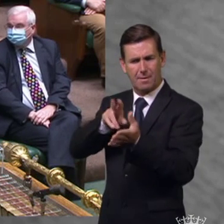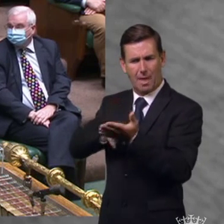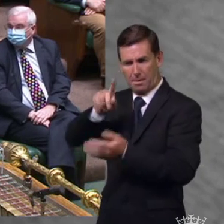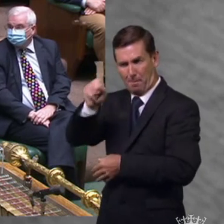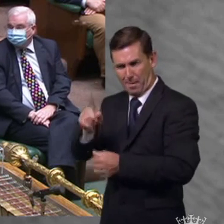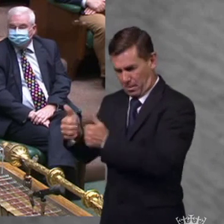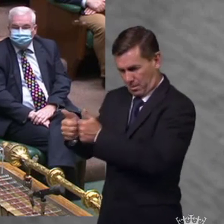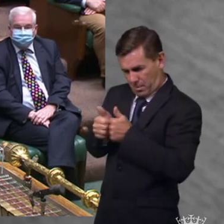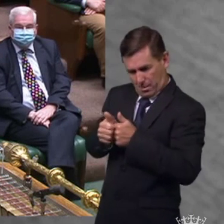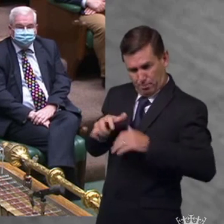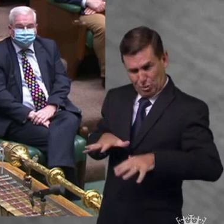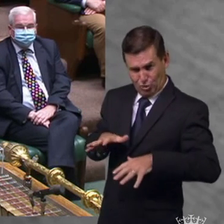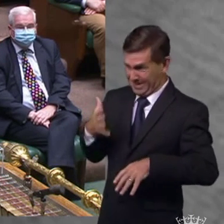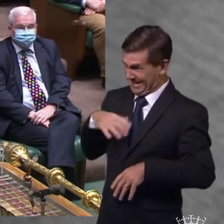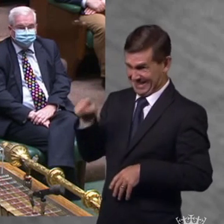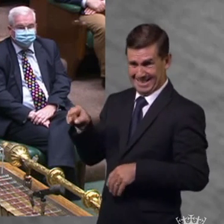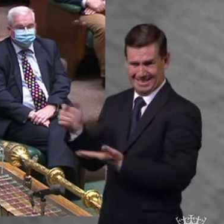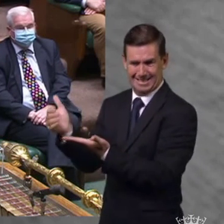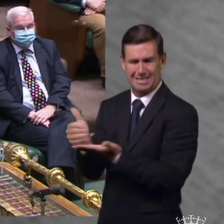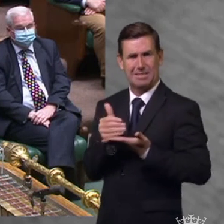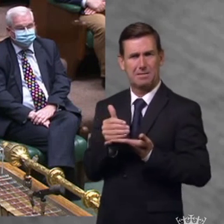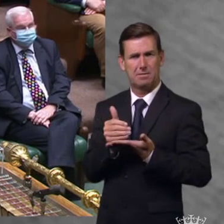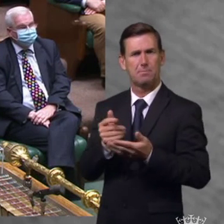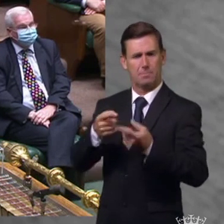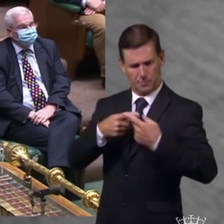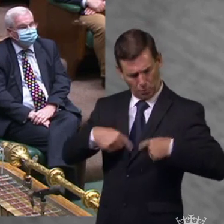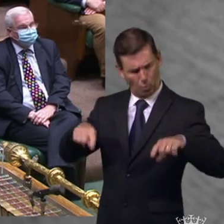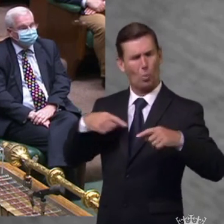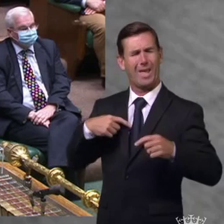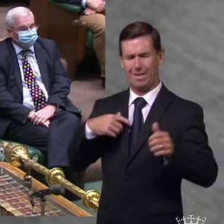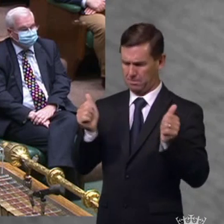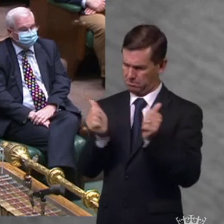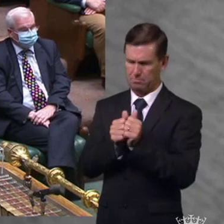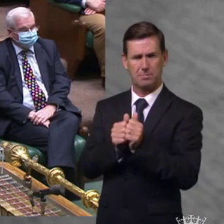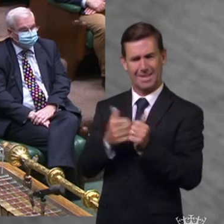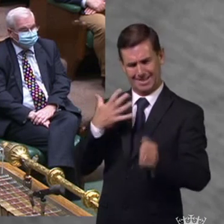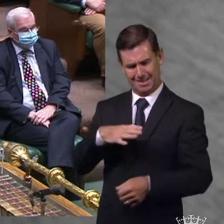Let me be clear: the Labour party fully supports the deployment of troops to that end.